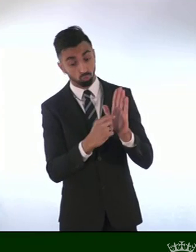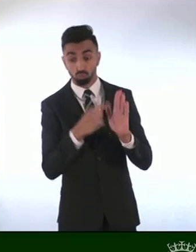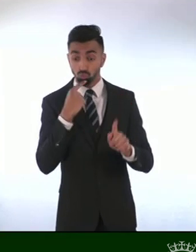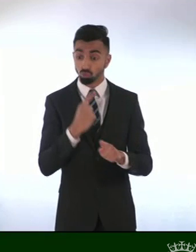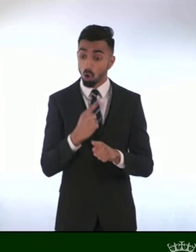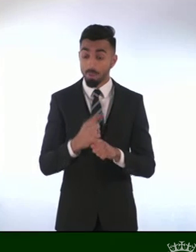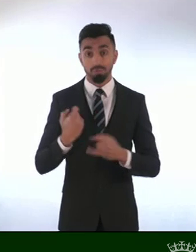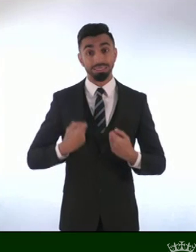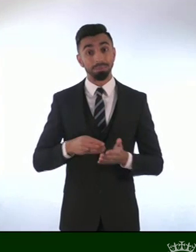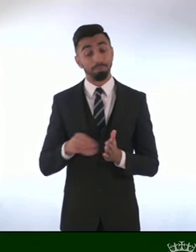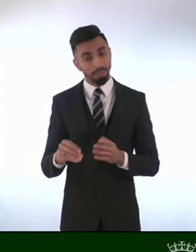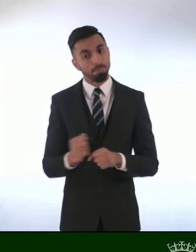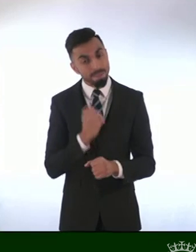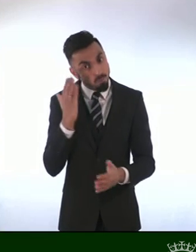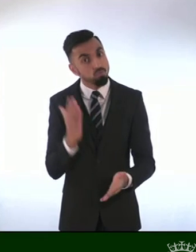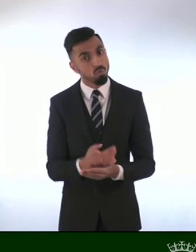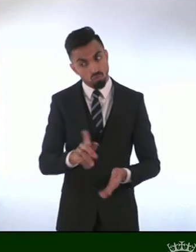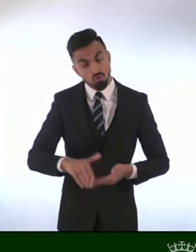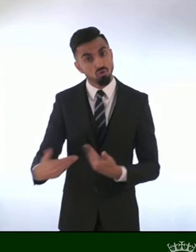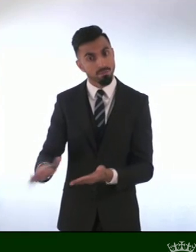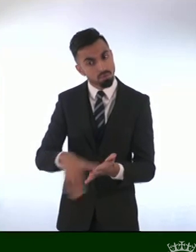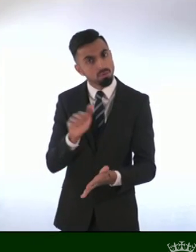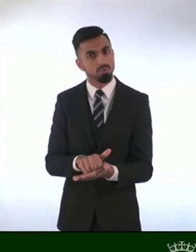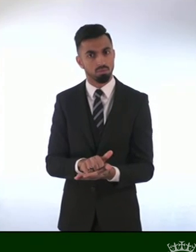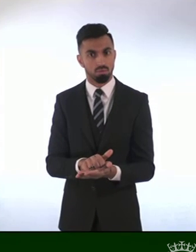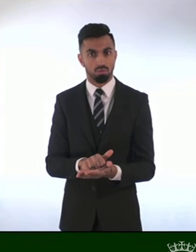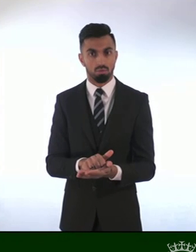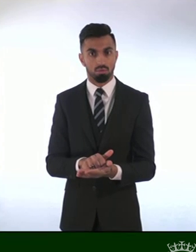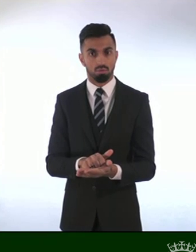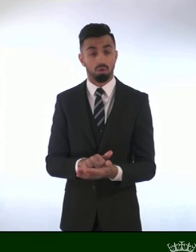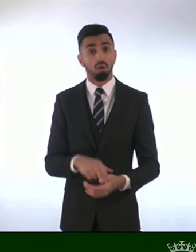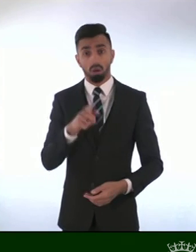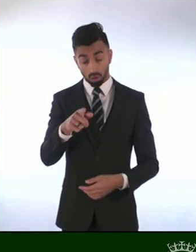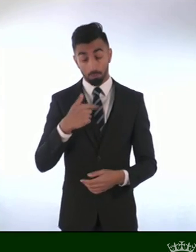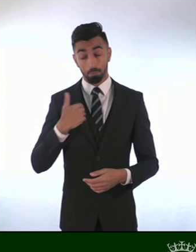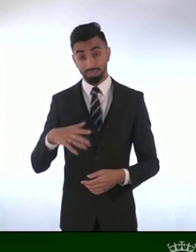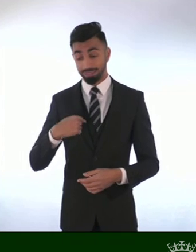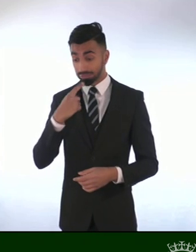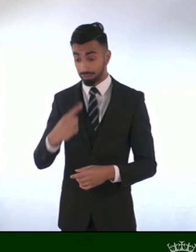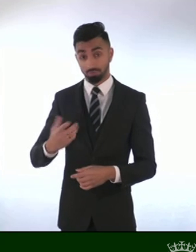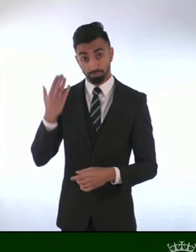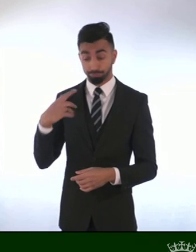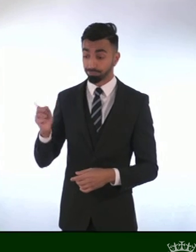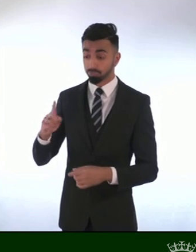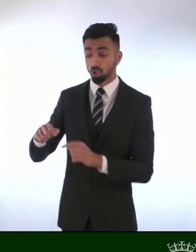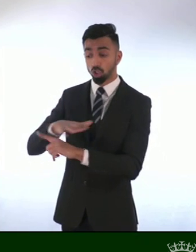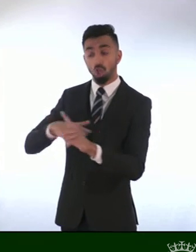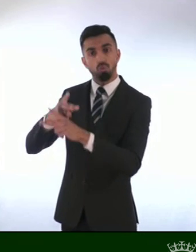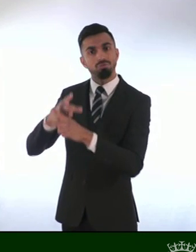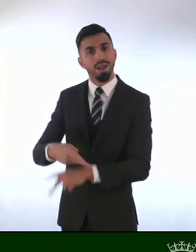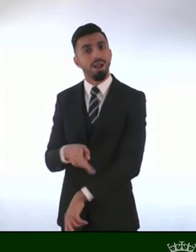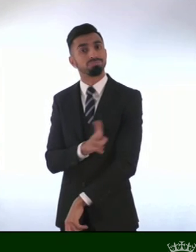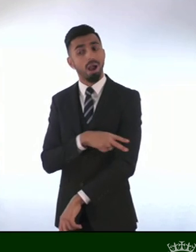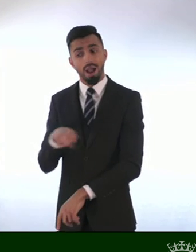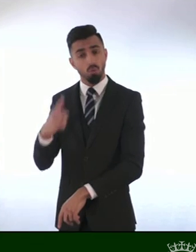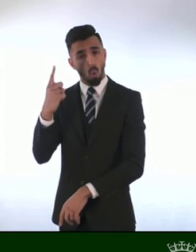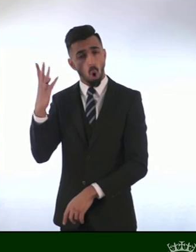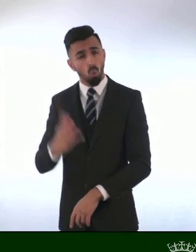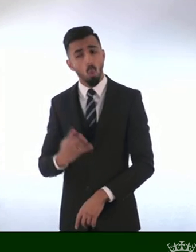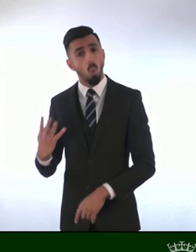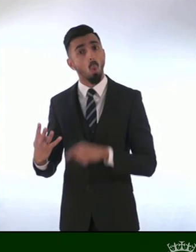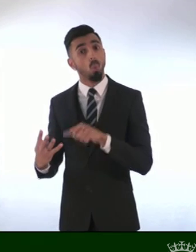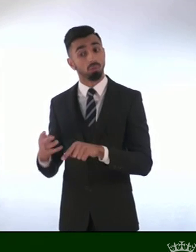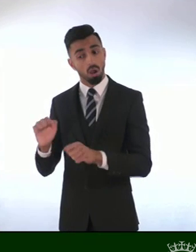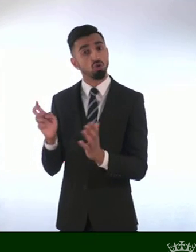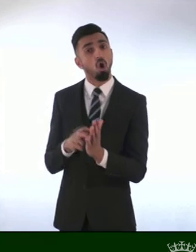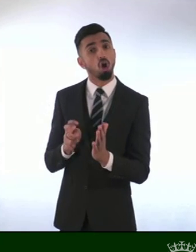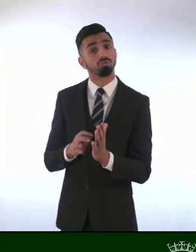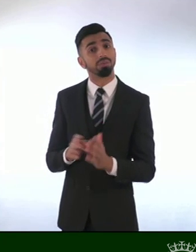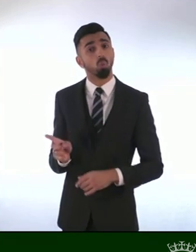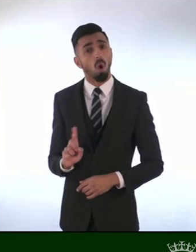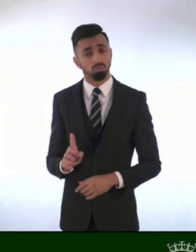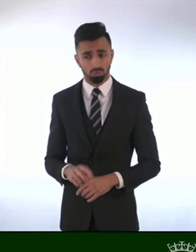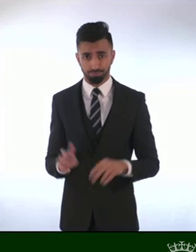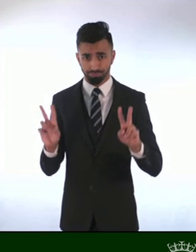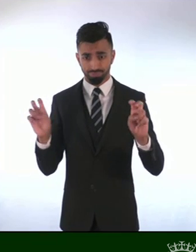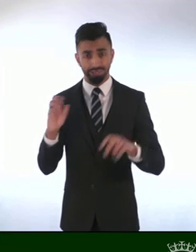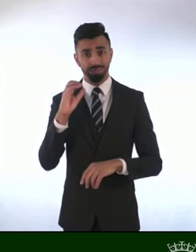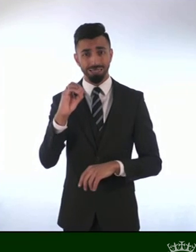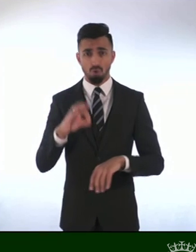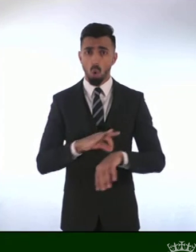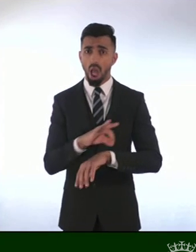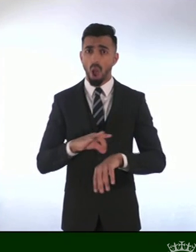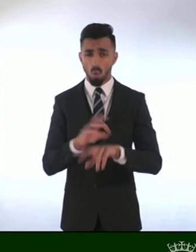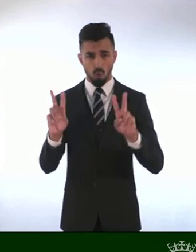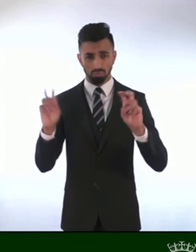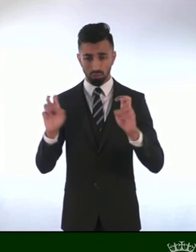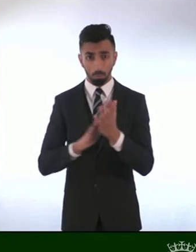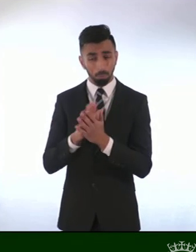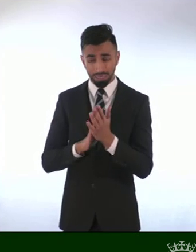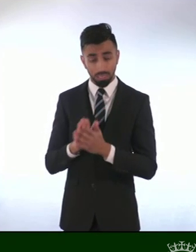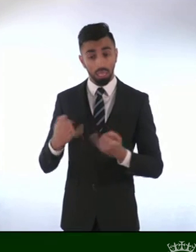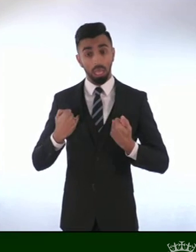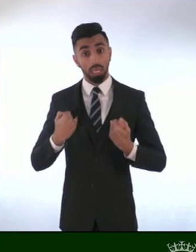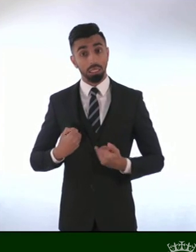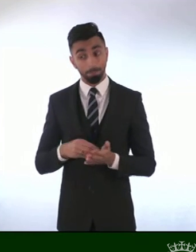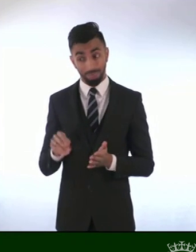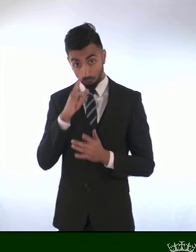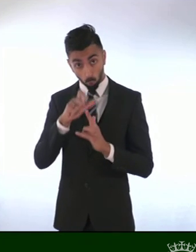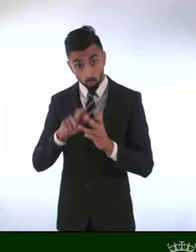A quarter of the people who are most crucial to support us in the crisis, social care staff, and almost half of home care workers are on zero-hours contracts, so they are therefore automatically not entitled to sick pay.